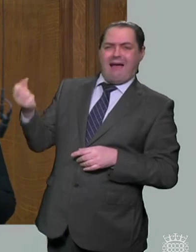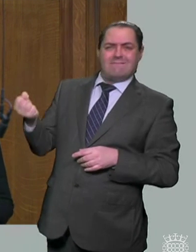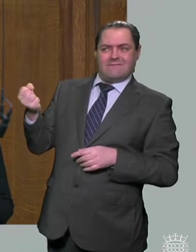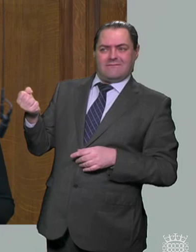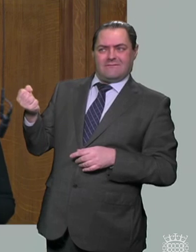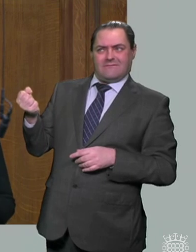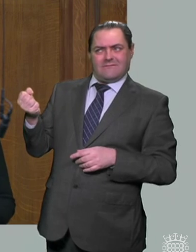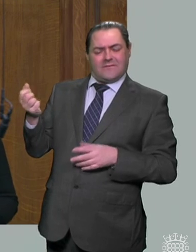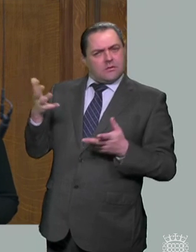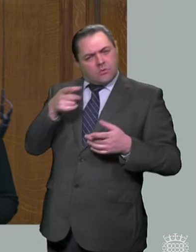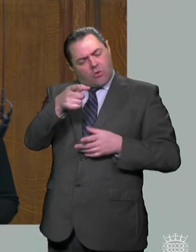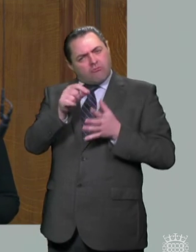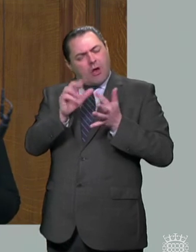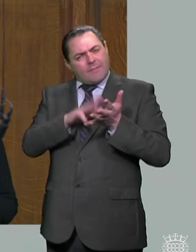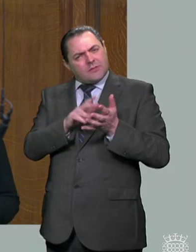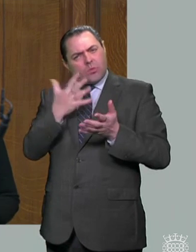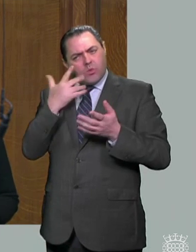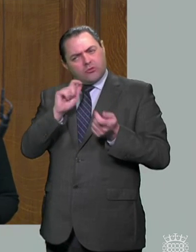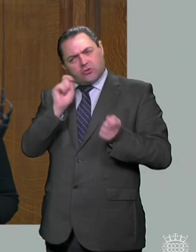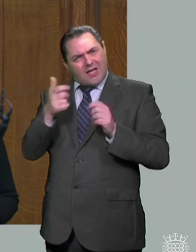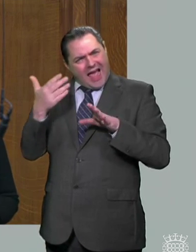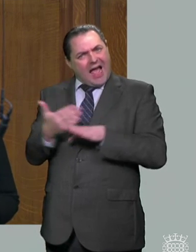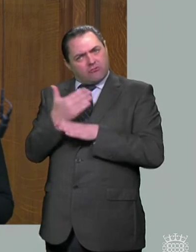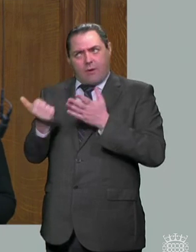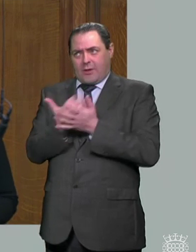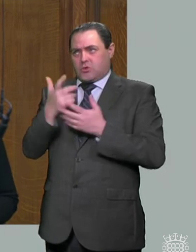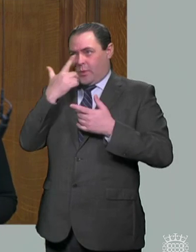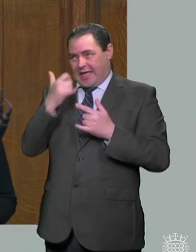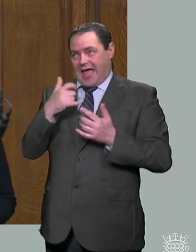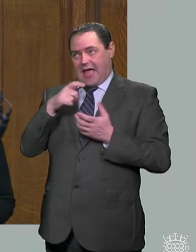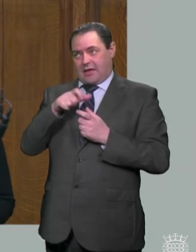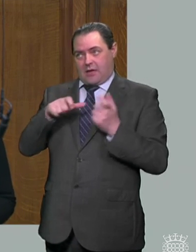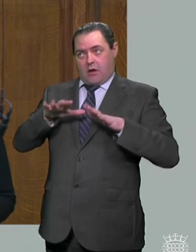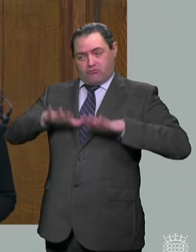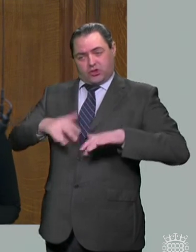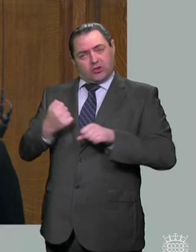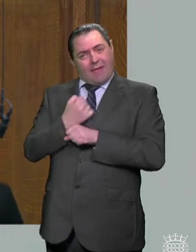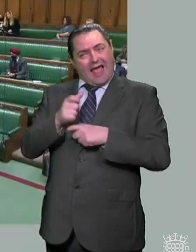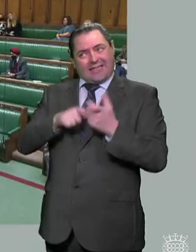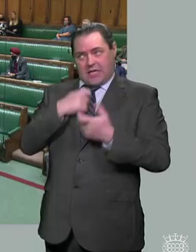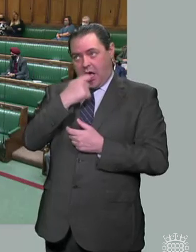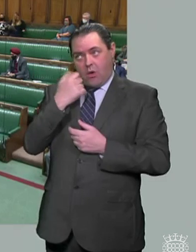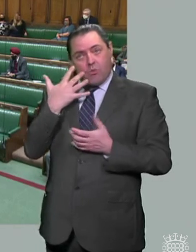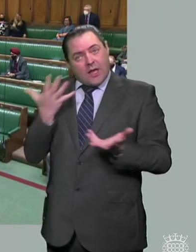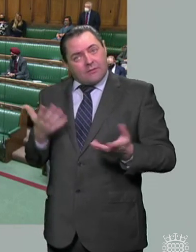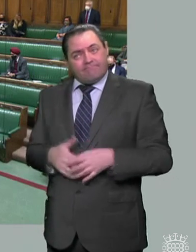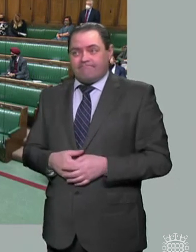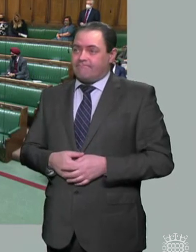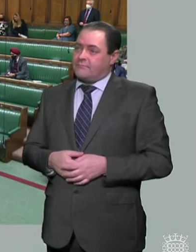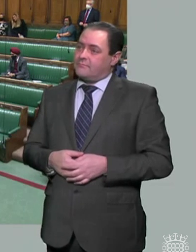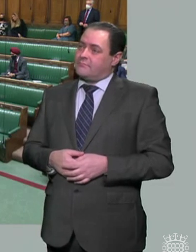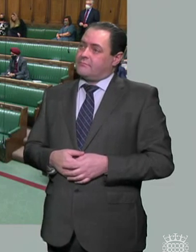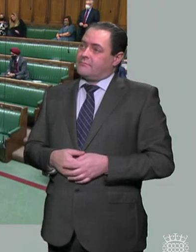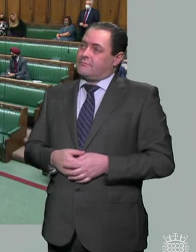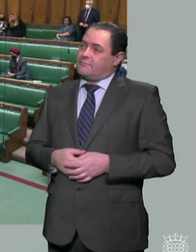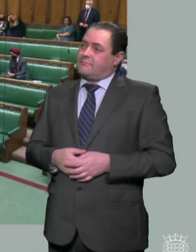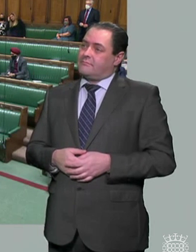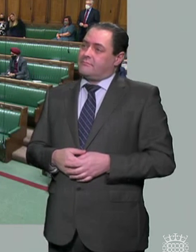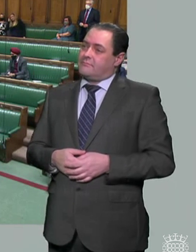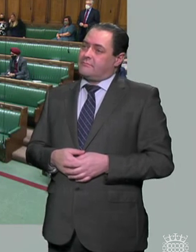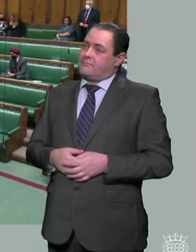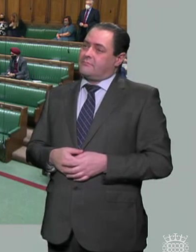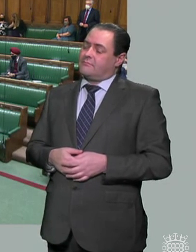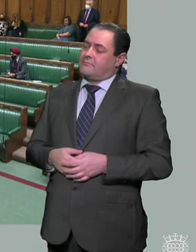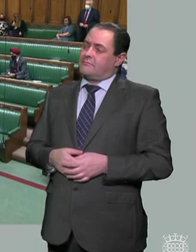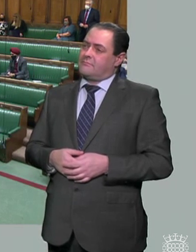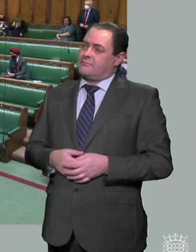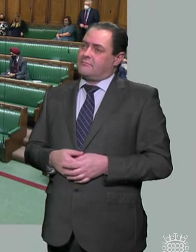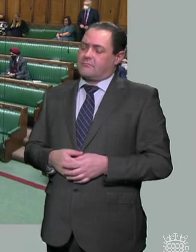When will the Prime Minister pull his finger out to boost testing capacity and boost British manufacturing?